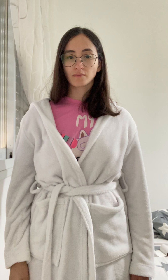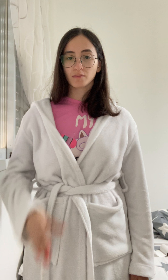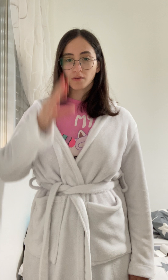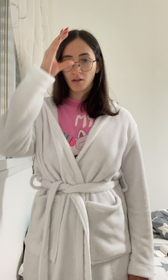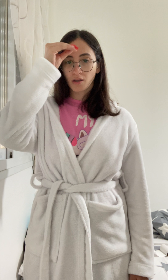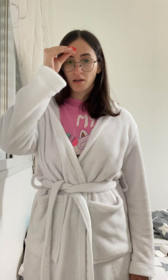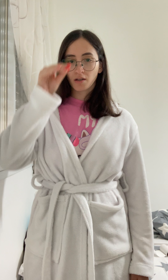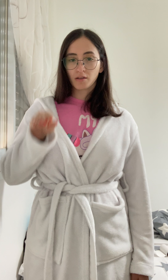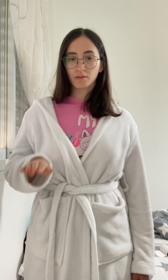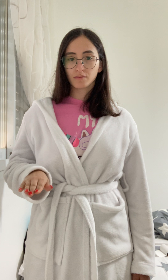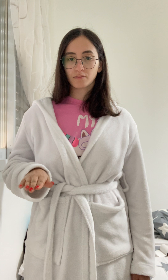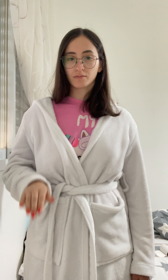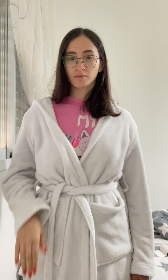ילד